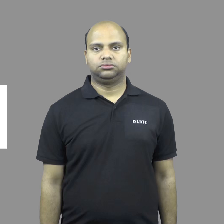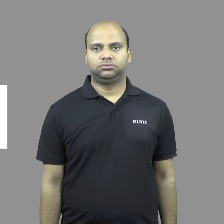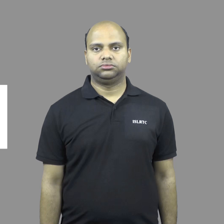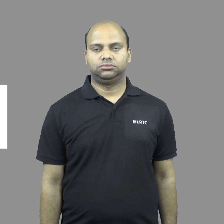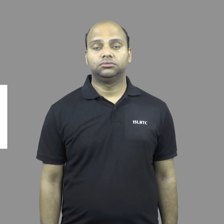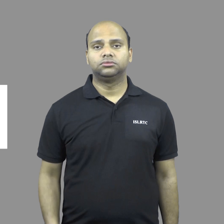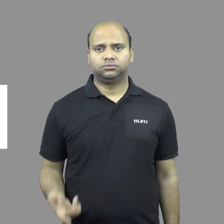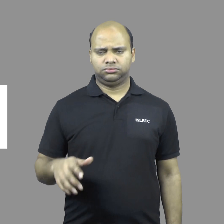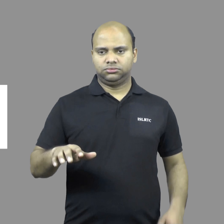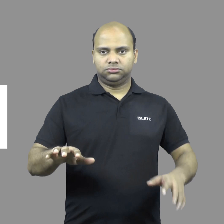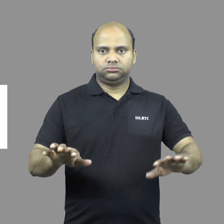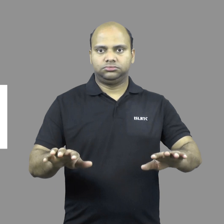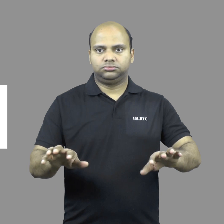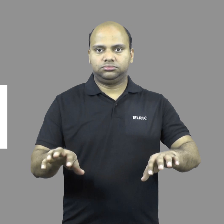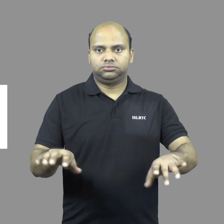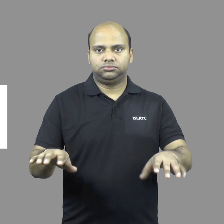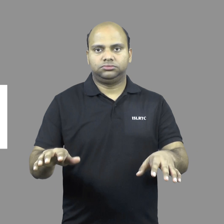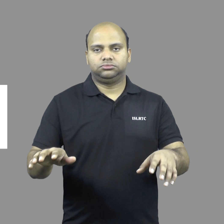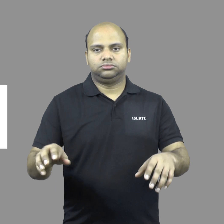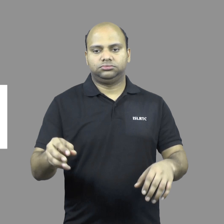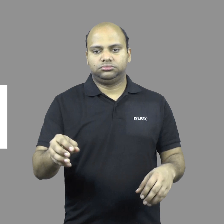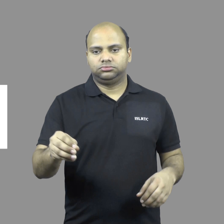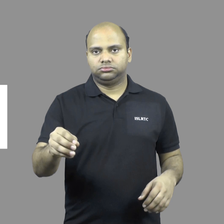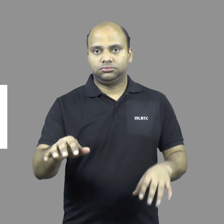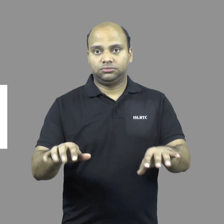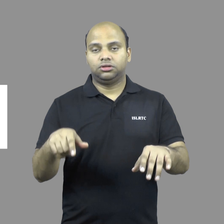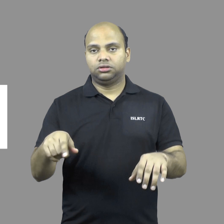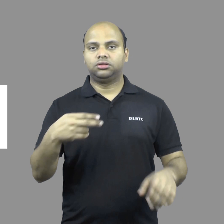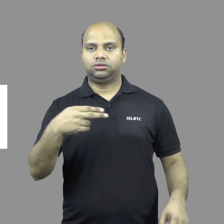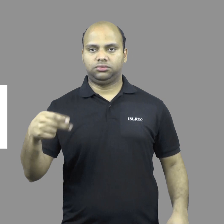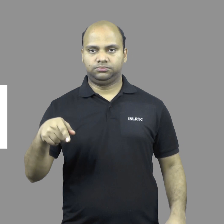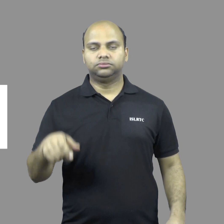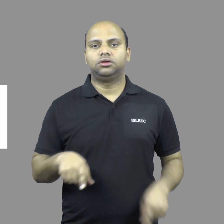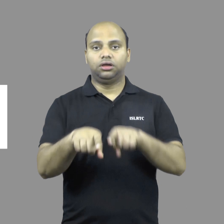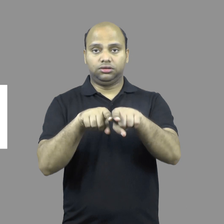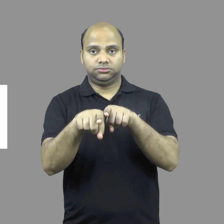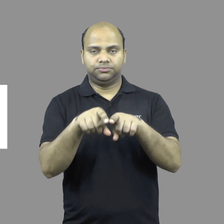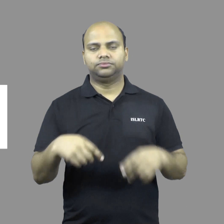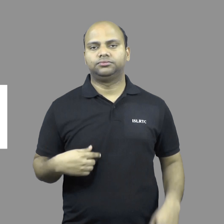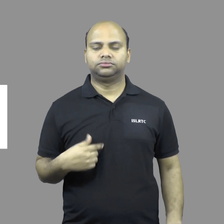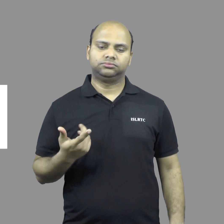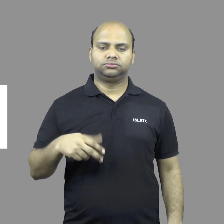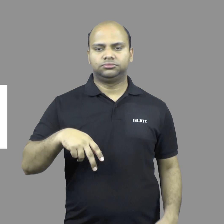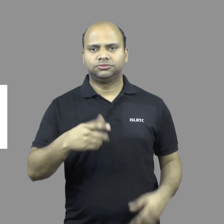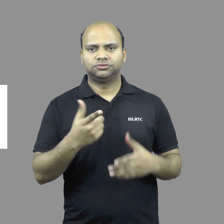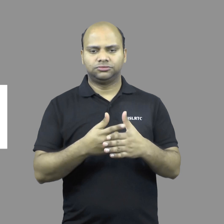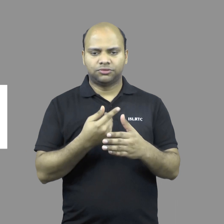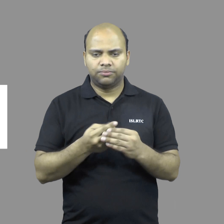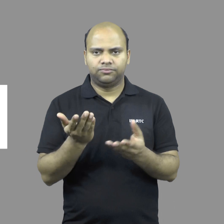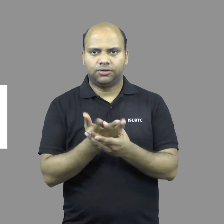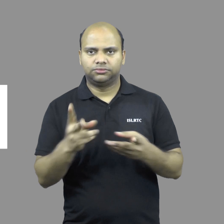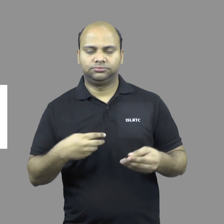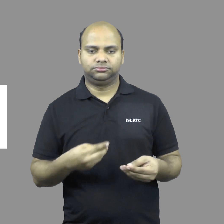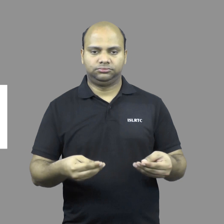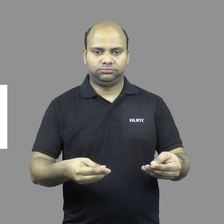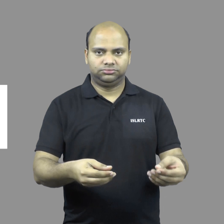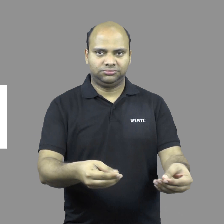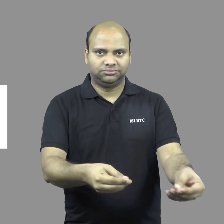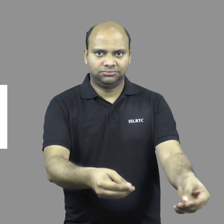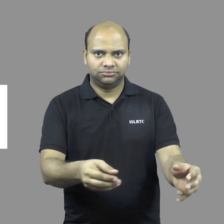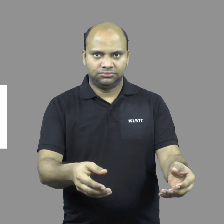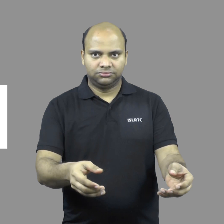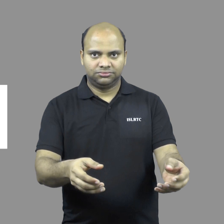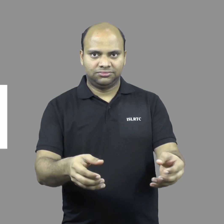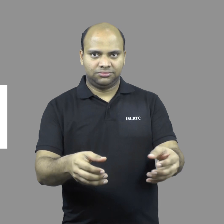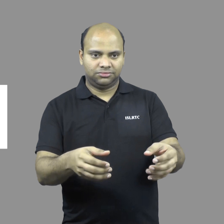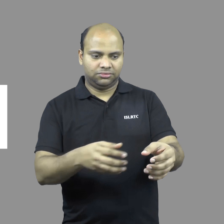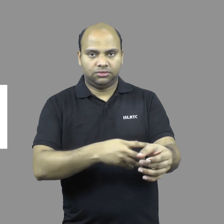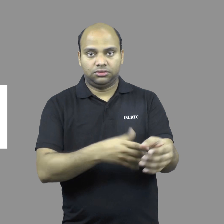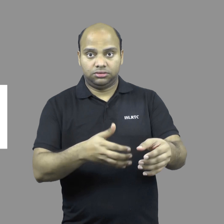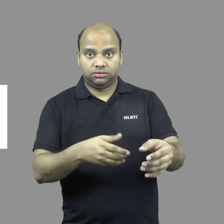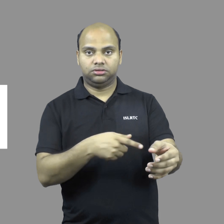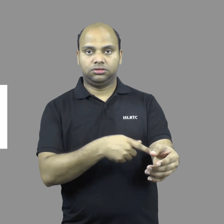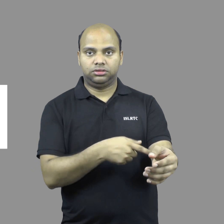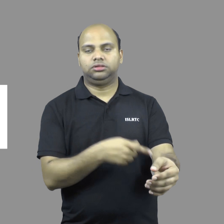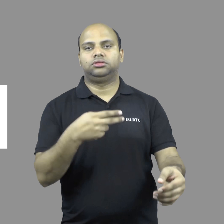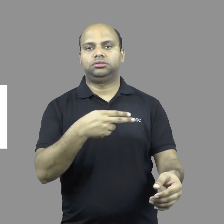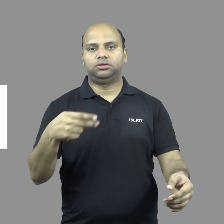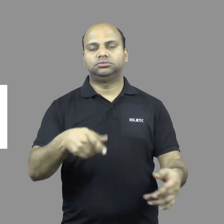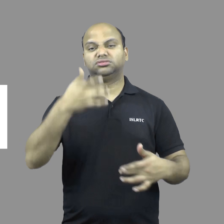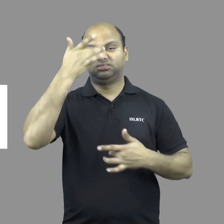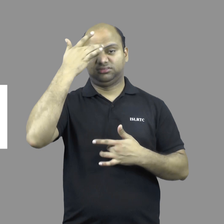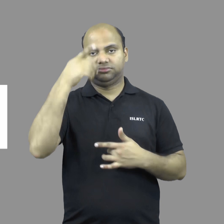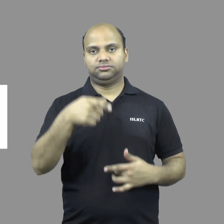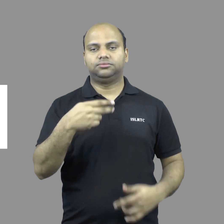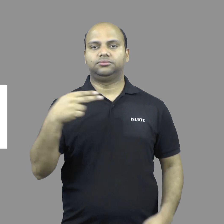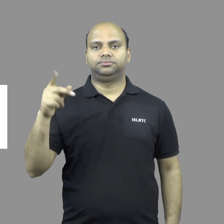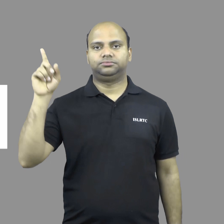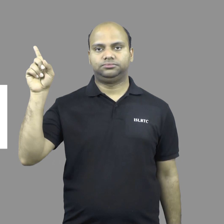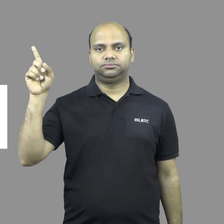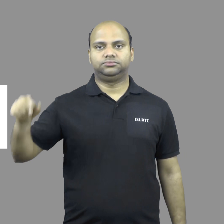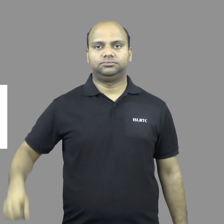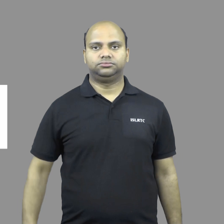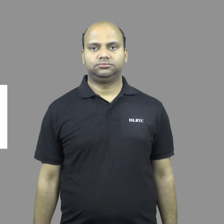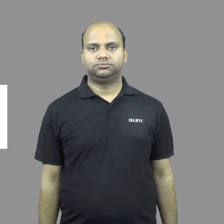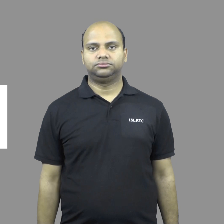Tremor